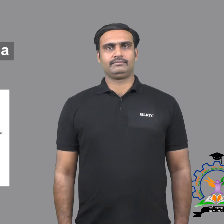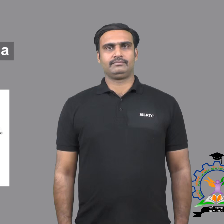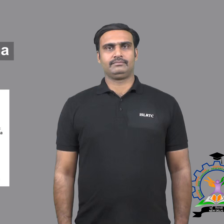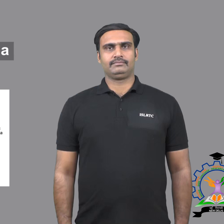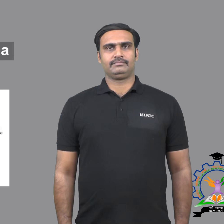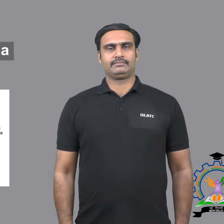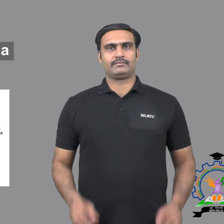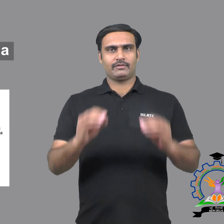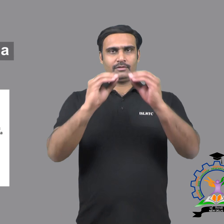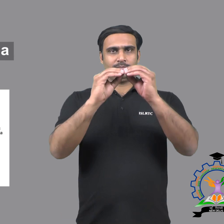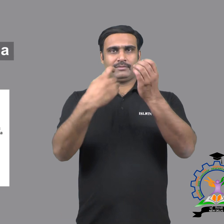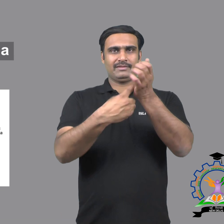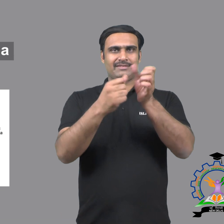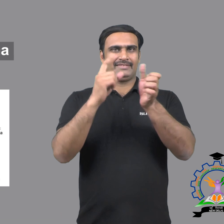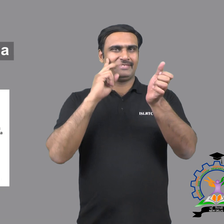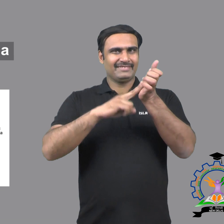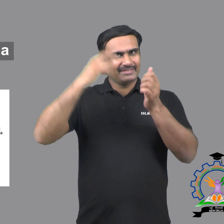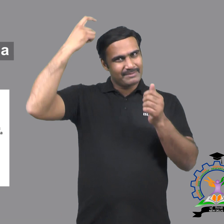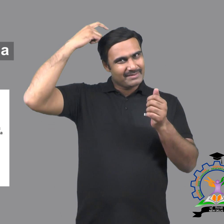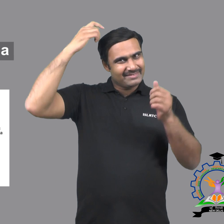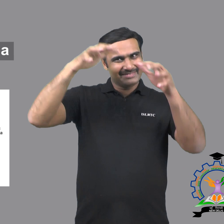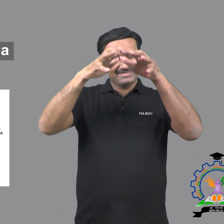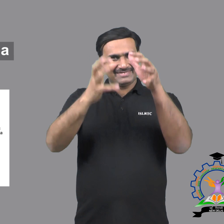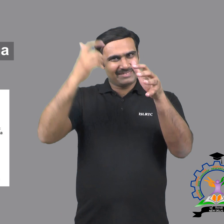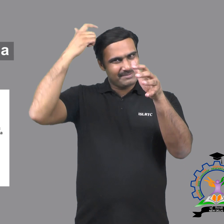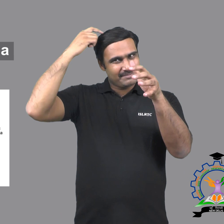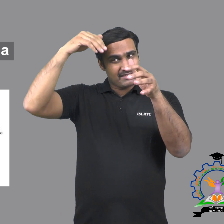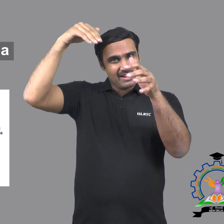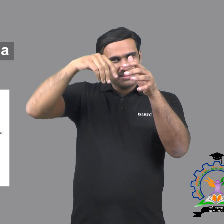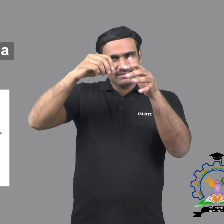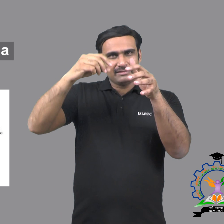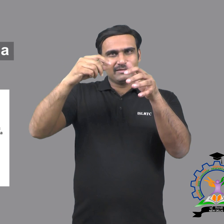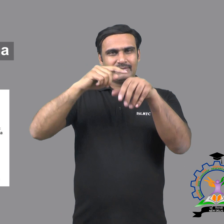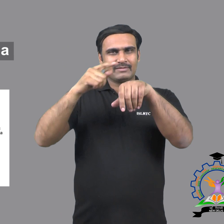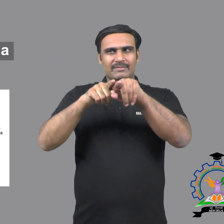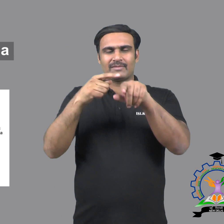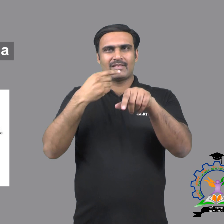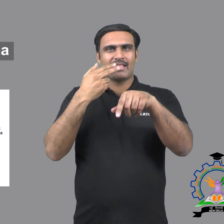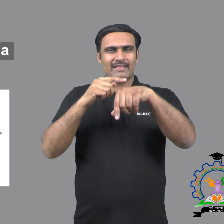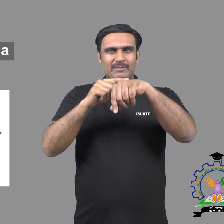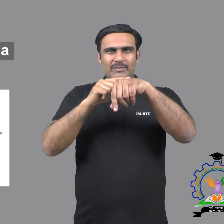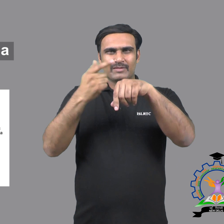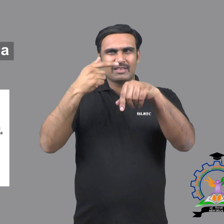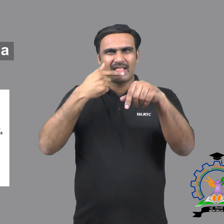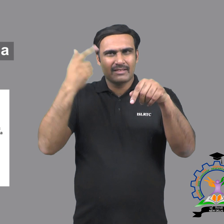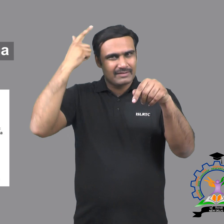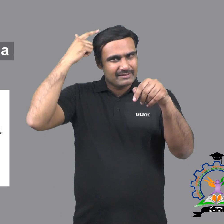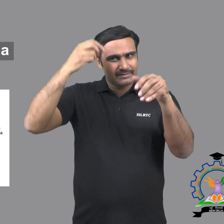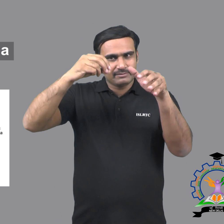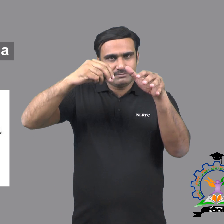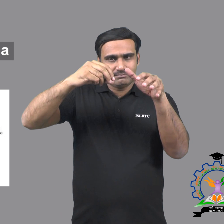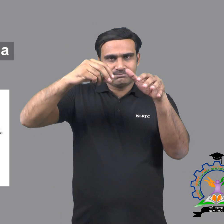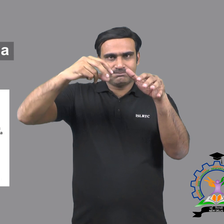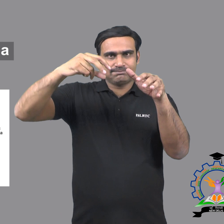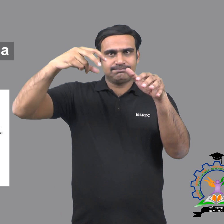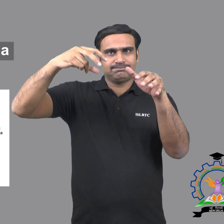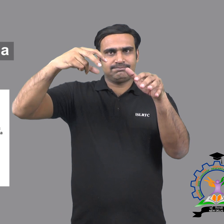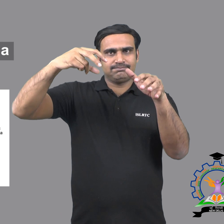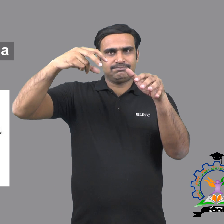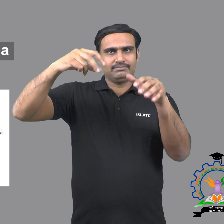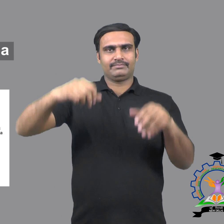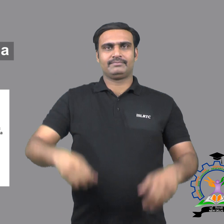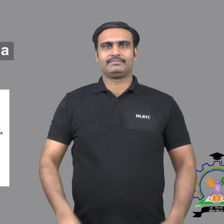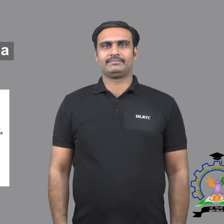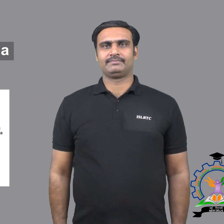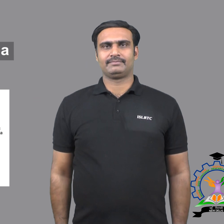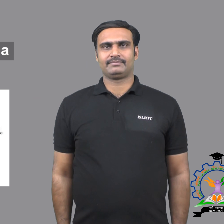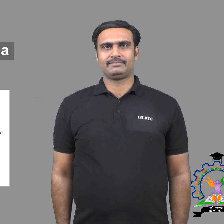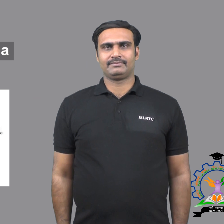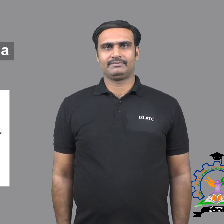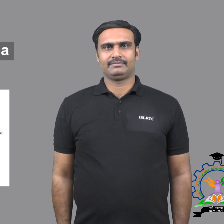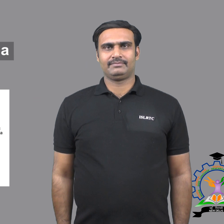Brain Stem Glioma Childhood